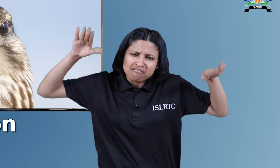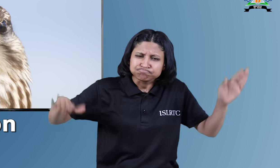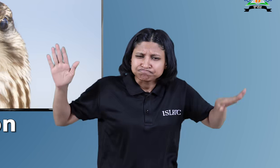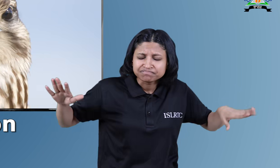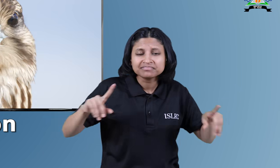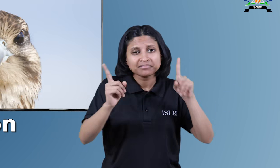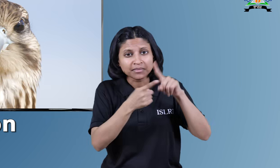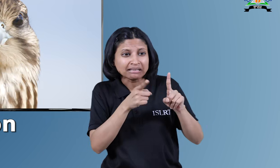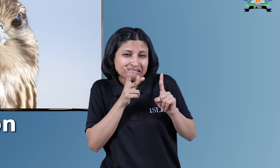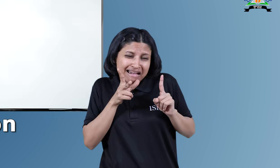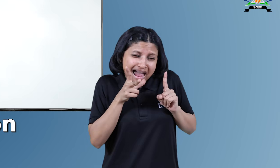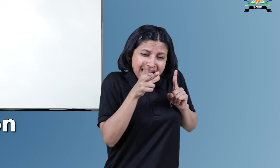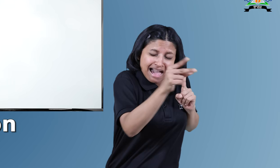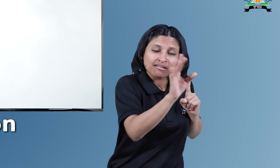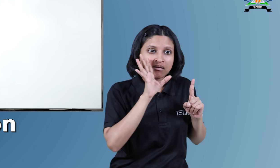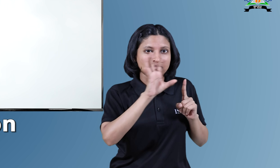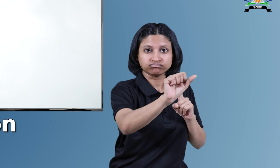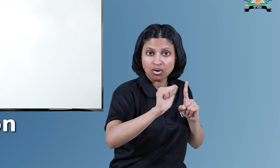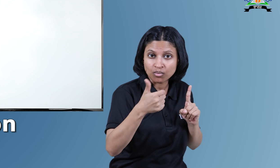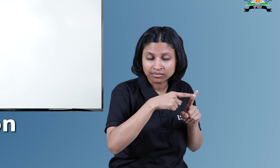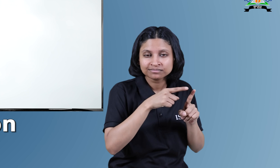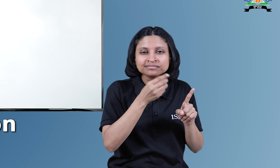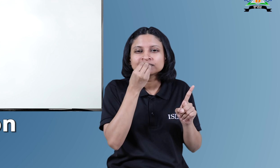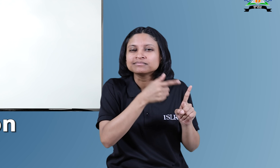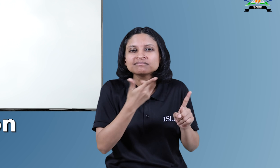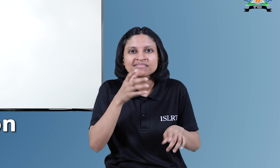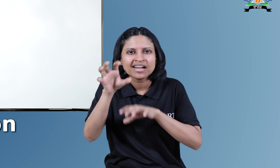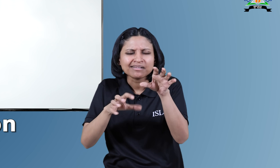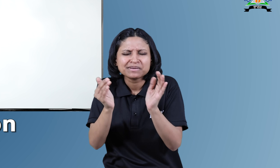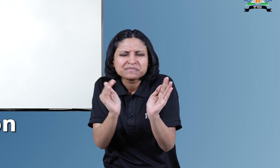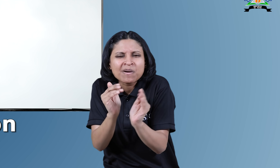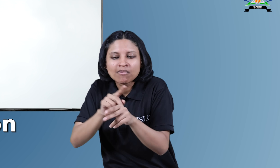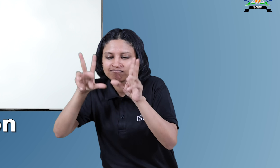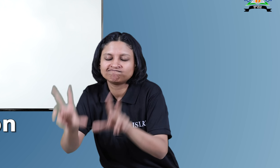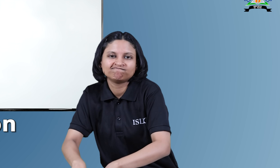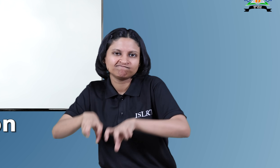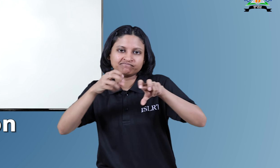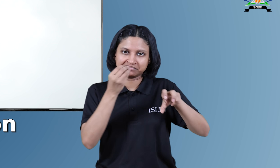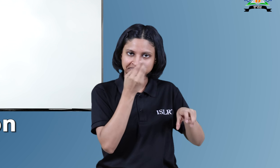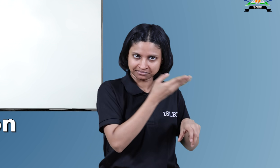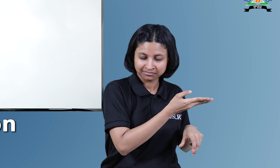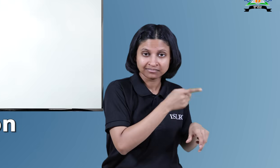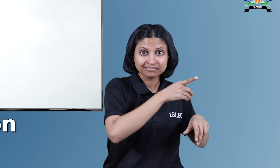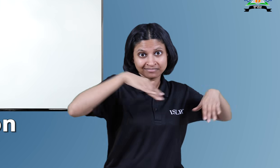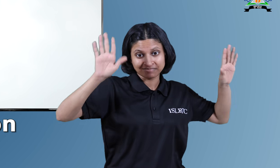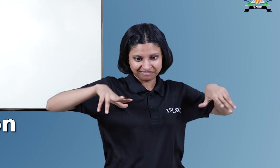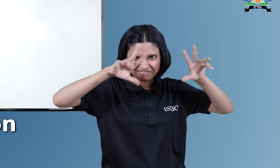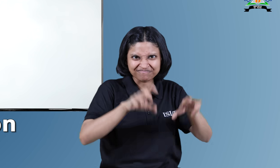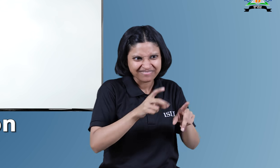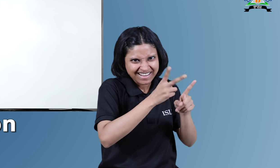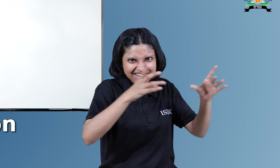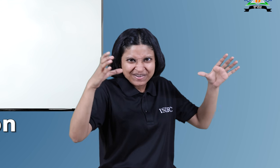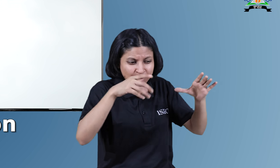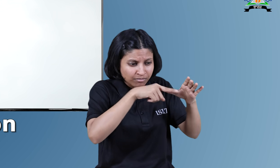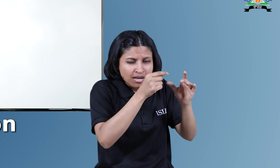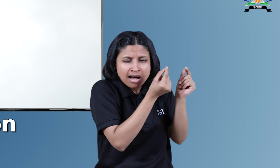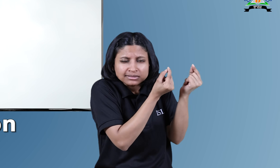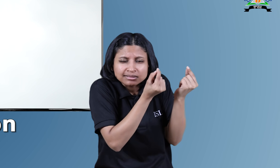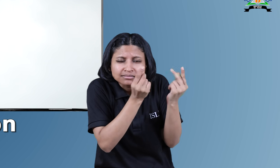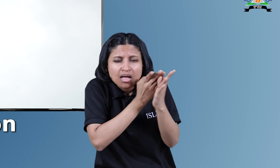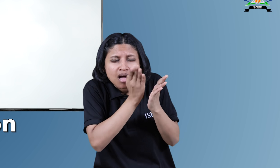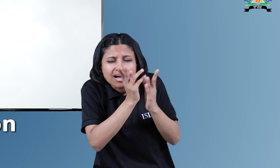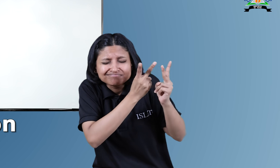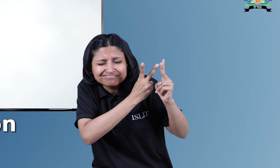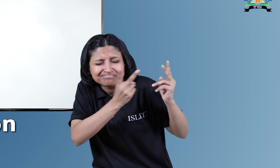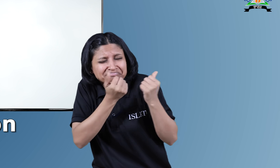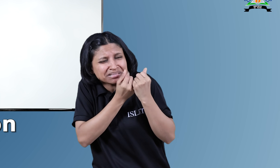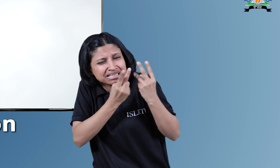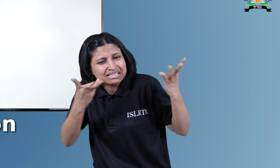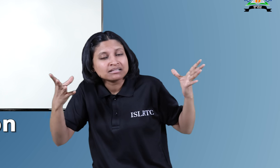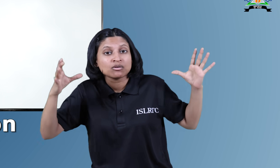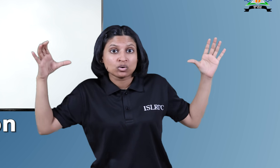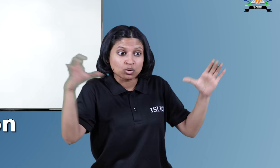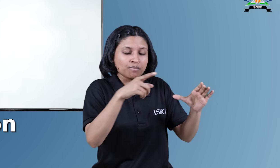Falcons are known for the high speed and excellent eyesight. They are birds of prey and consist of 40 species.